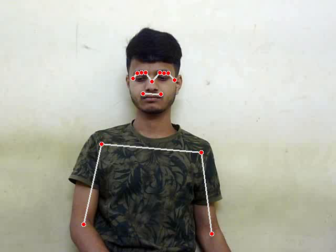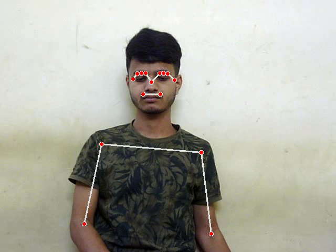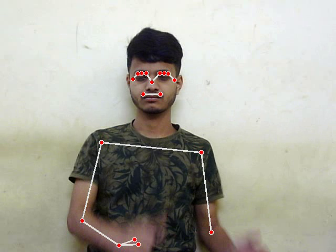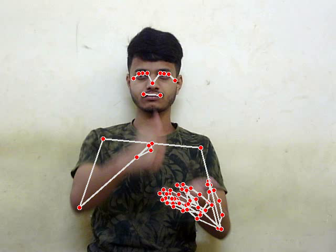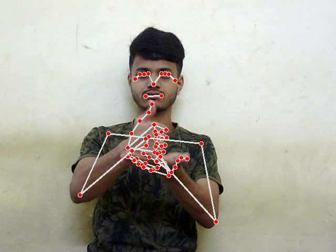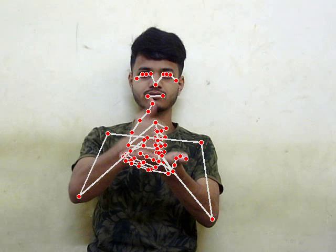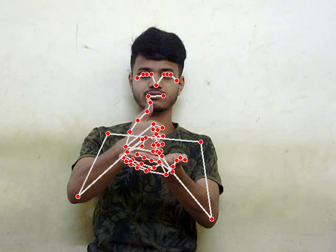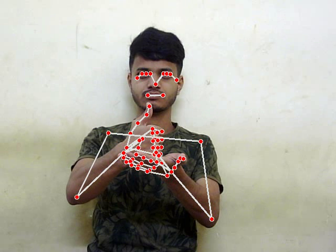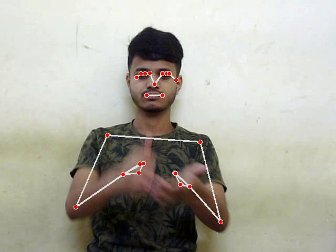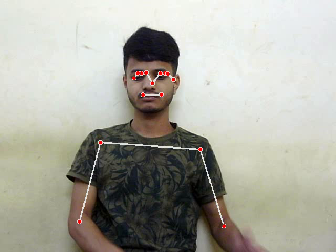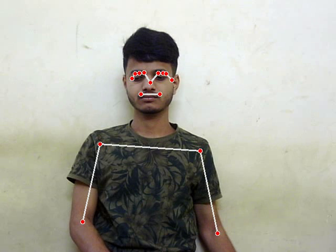help